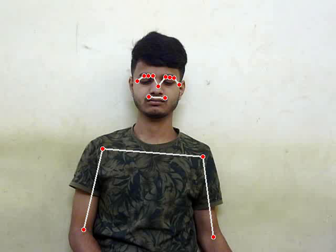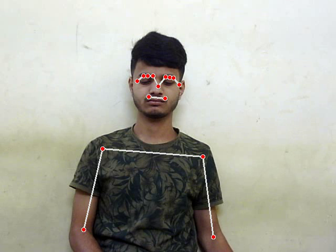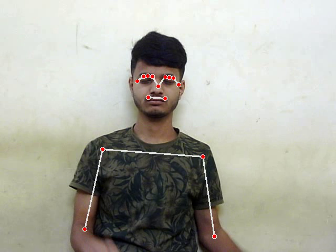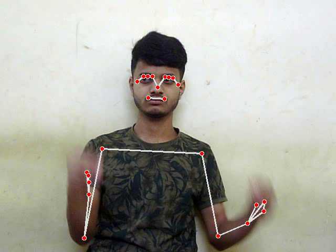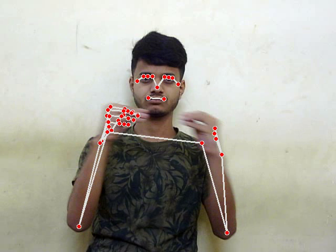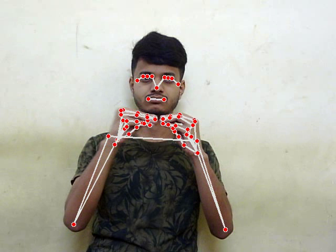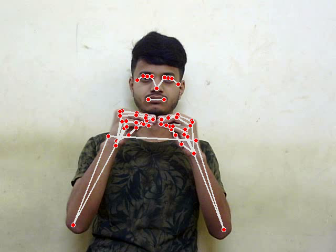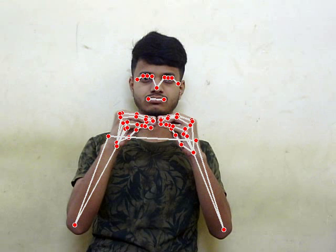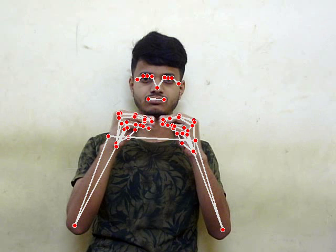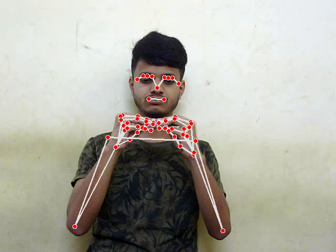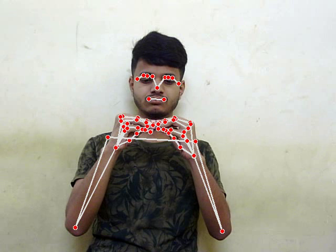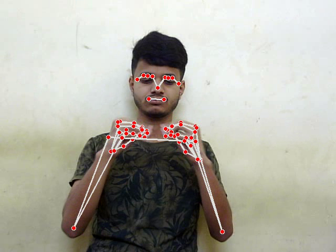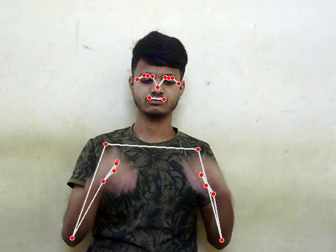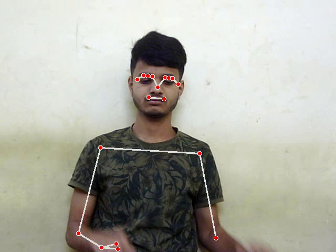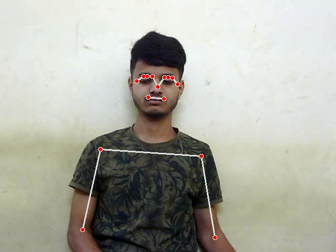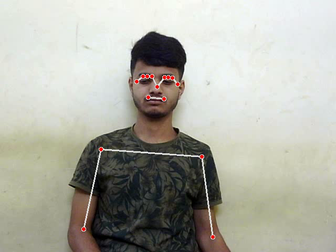more